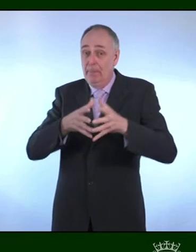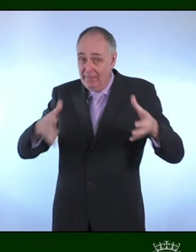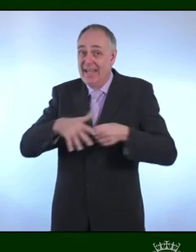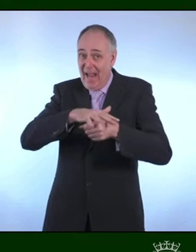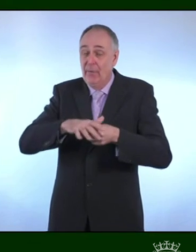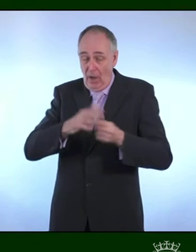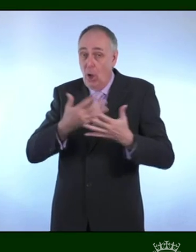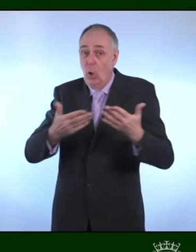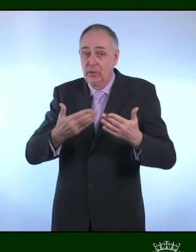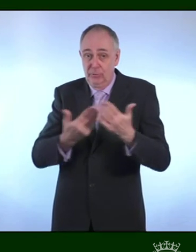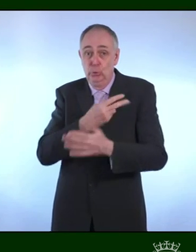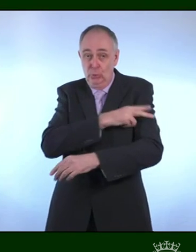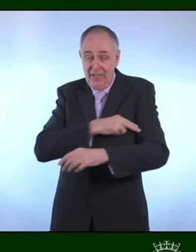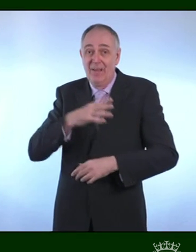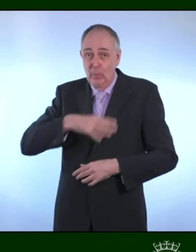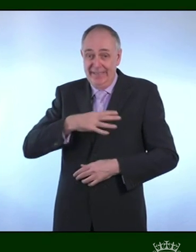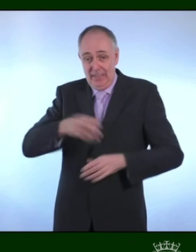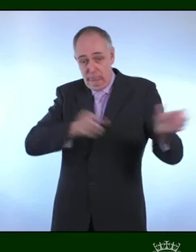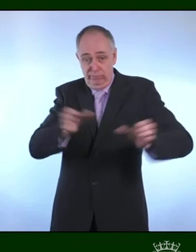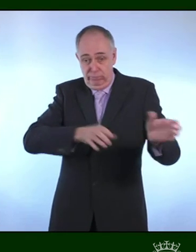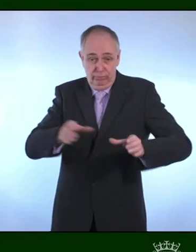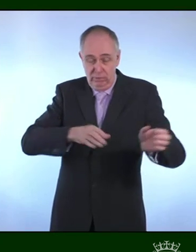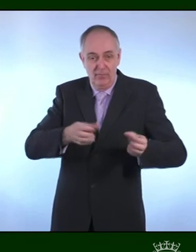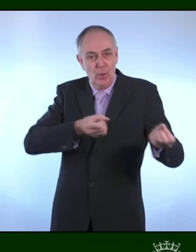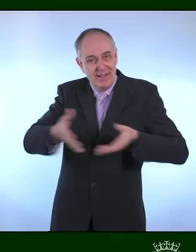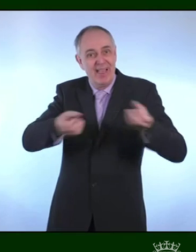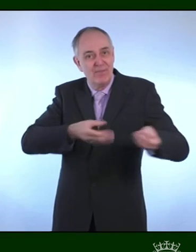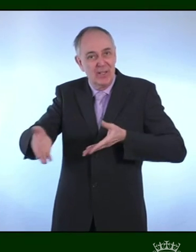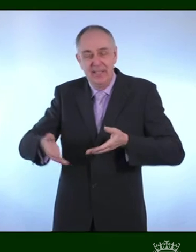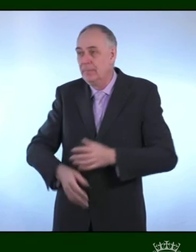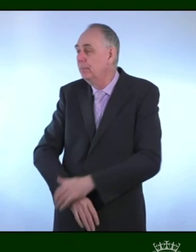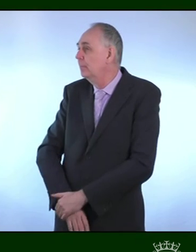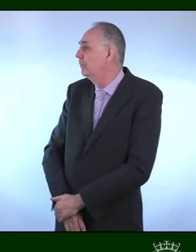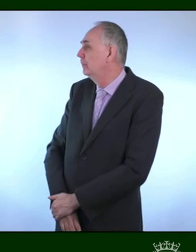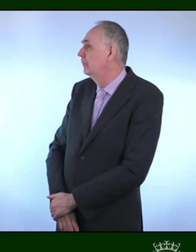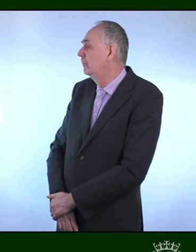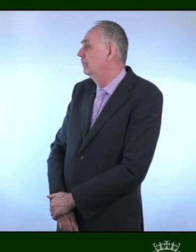We do not want to put up any barriers to online delivery at all.